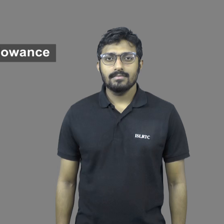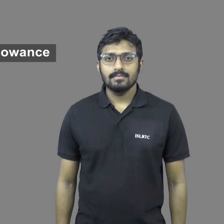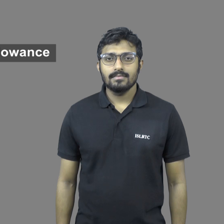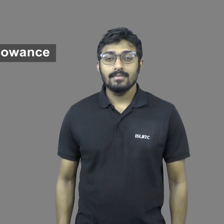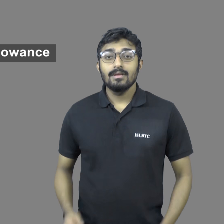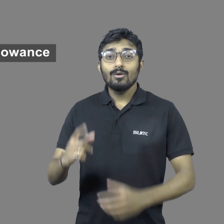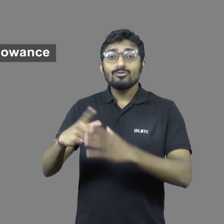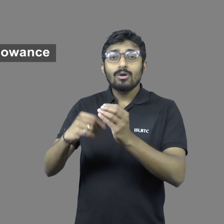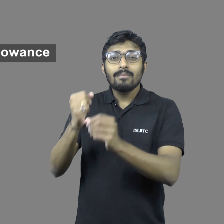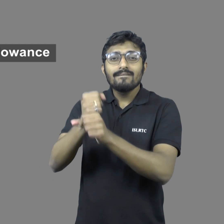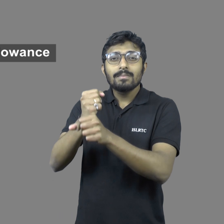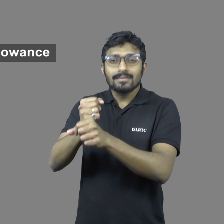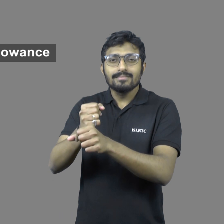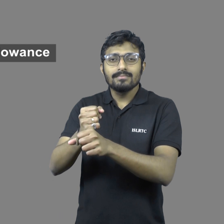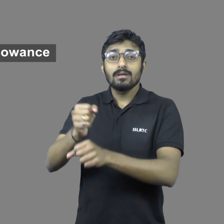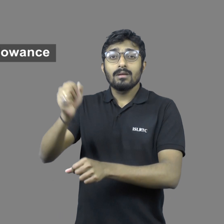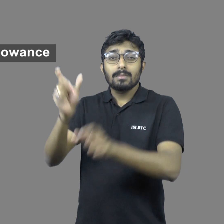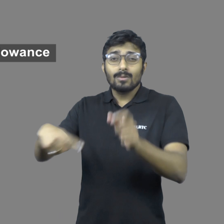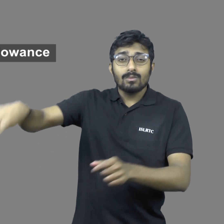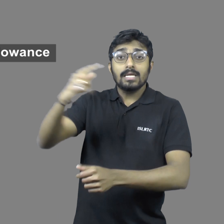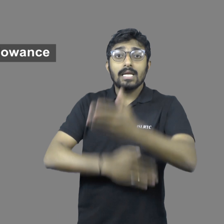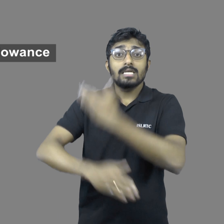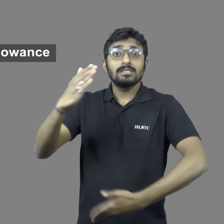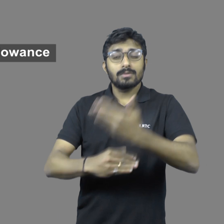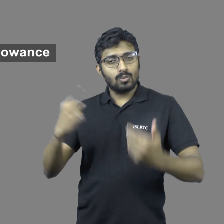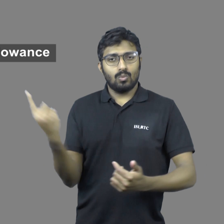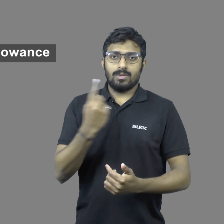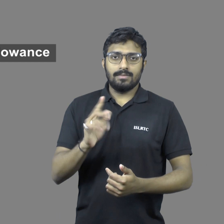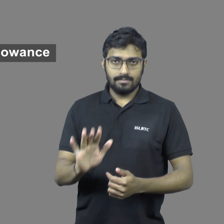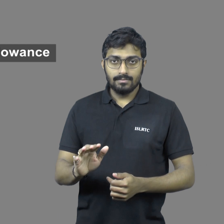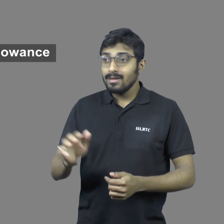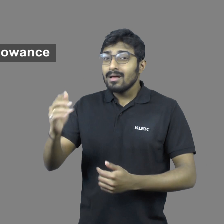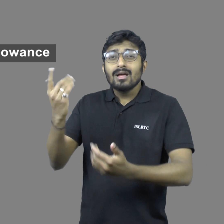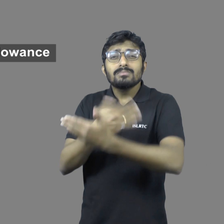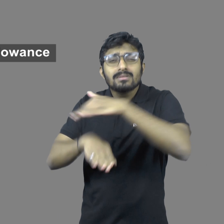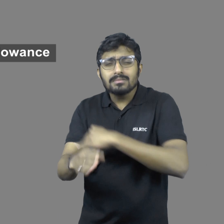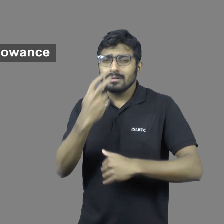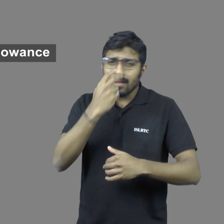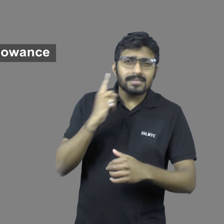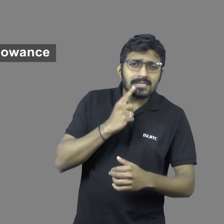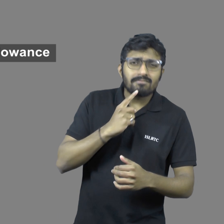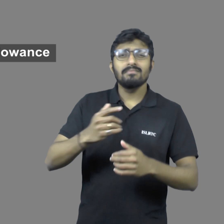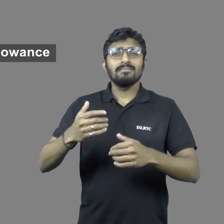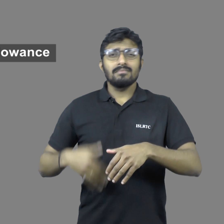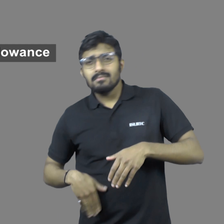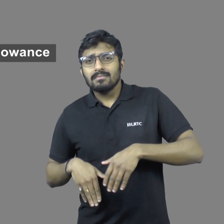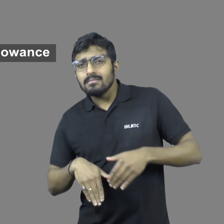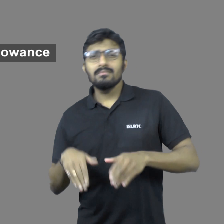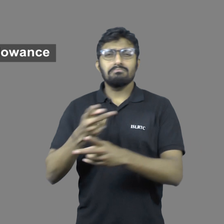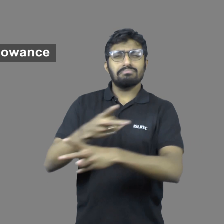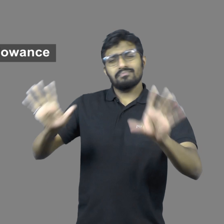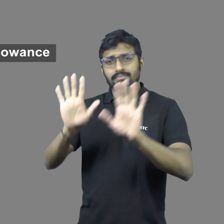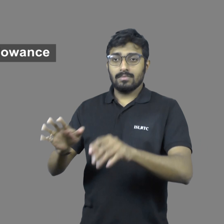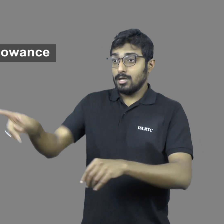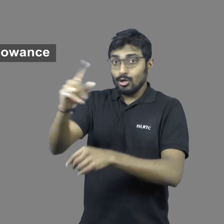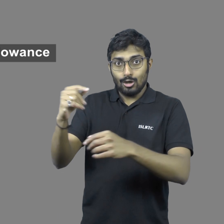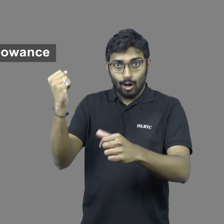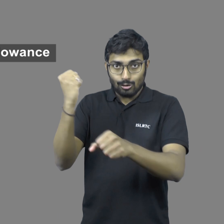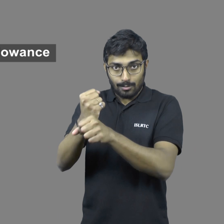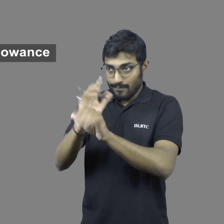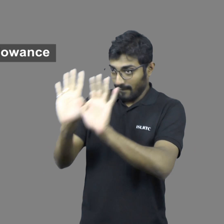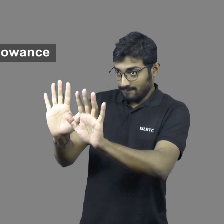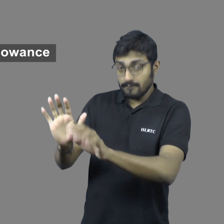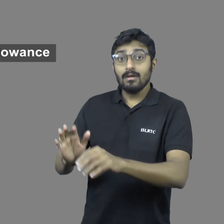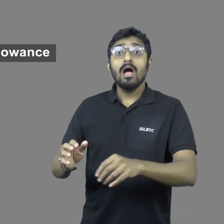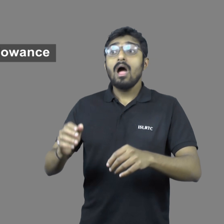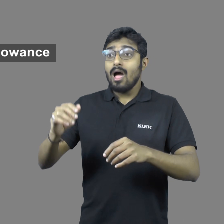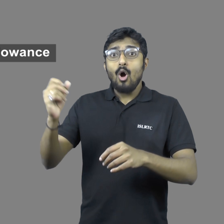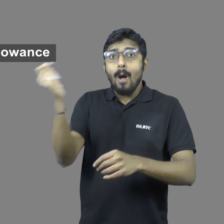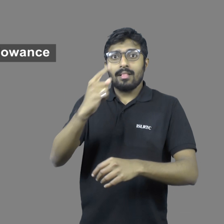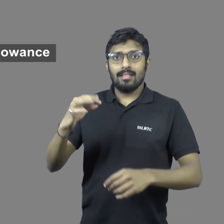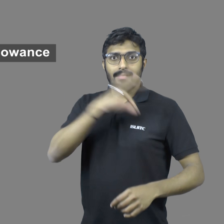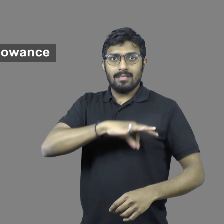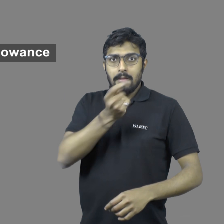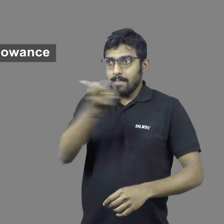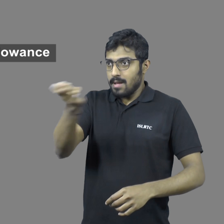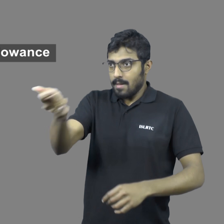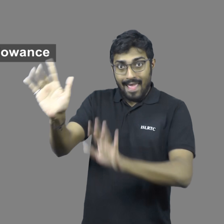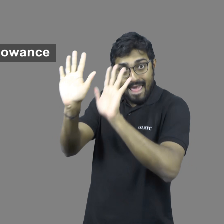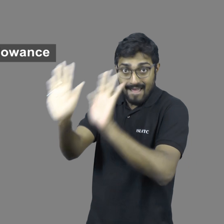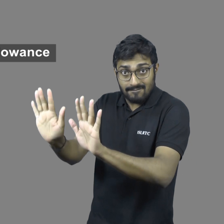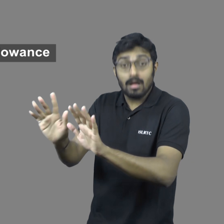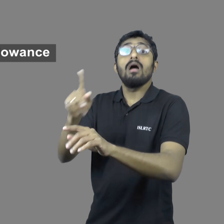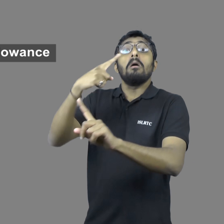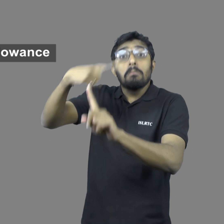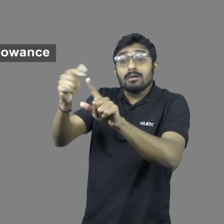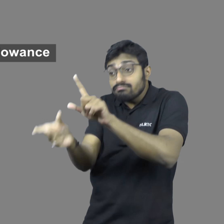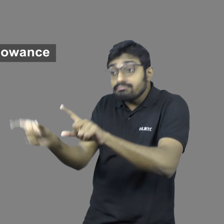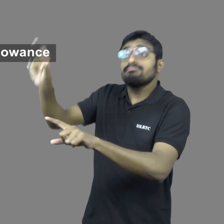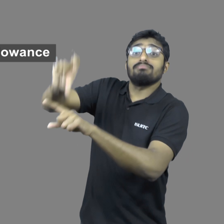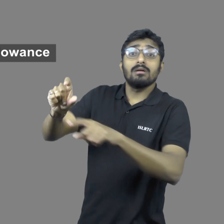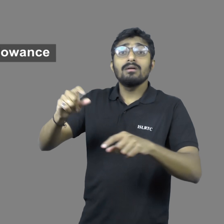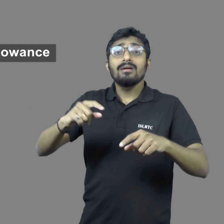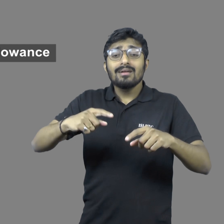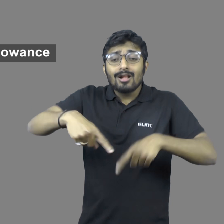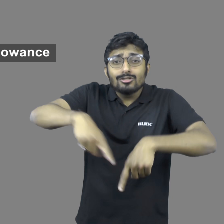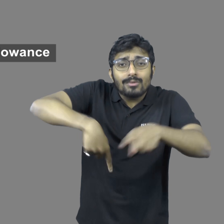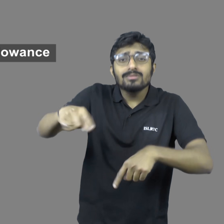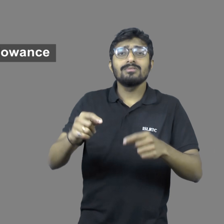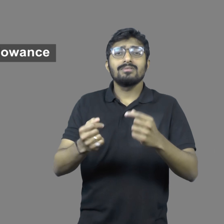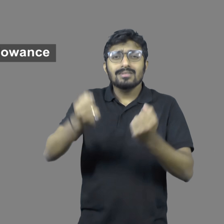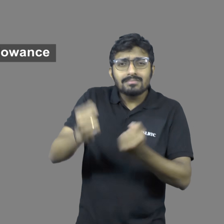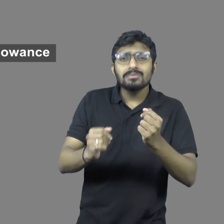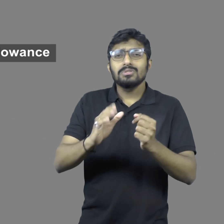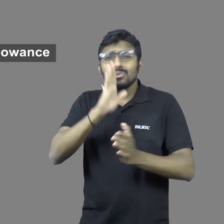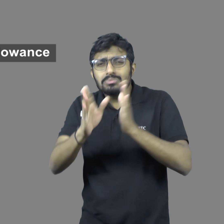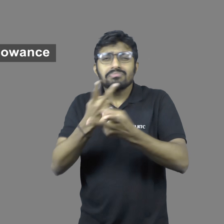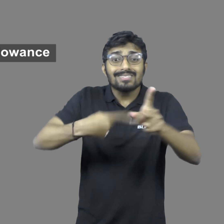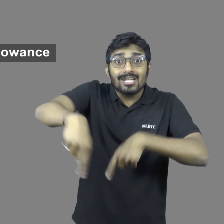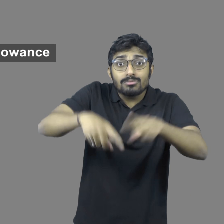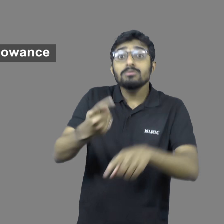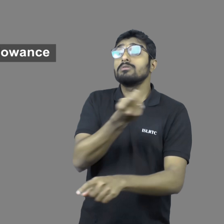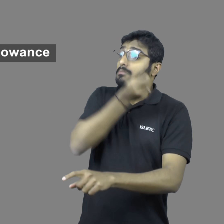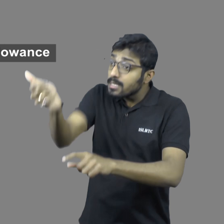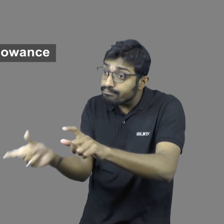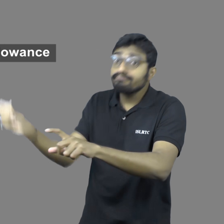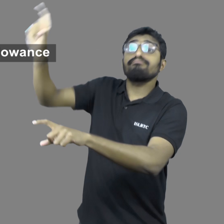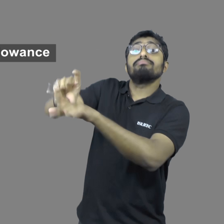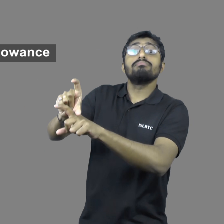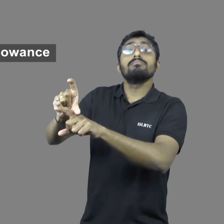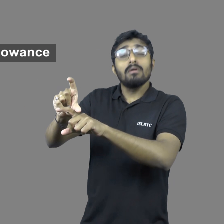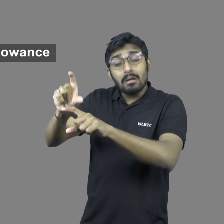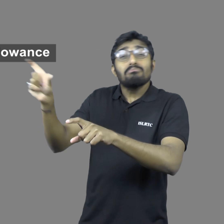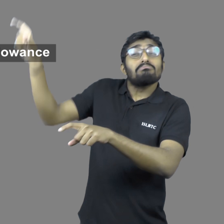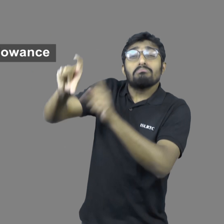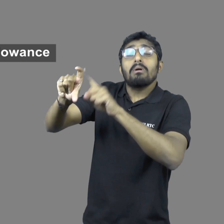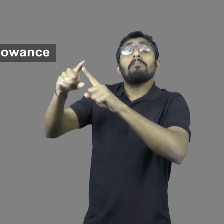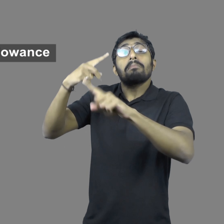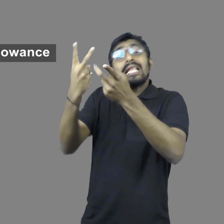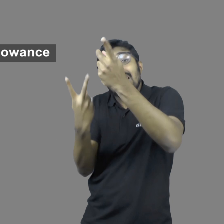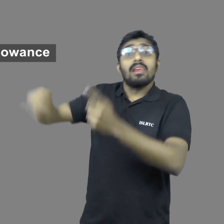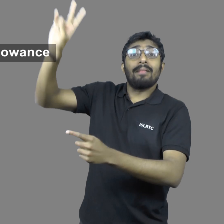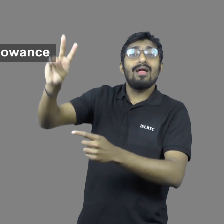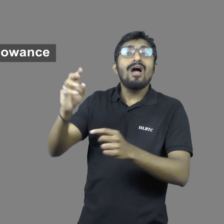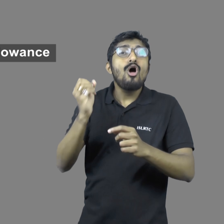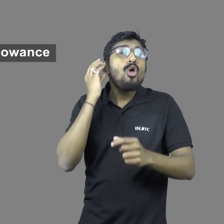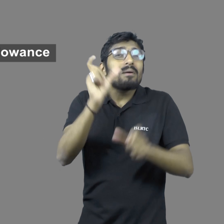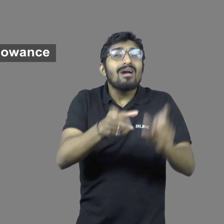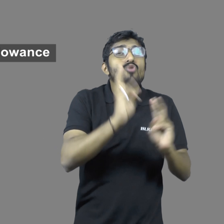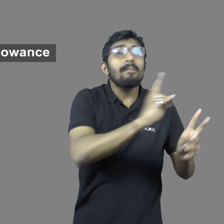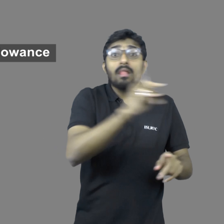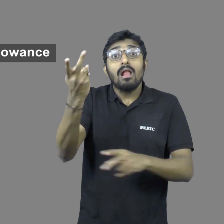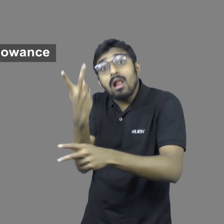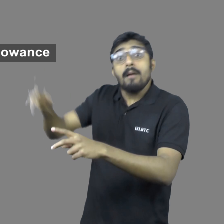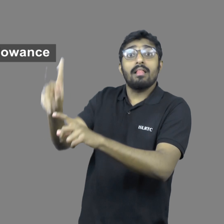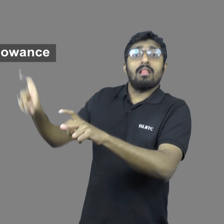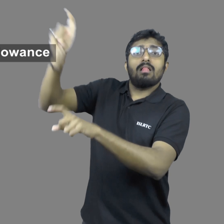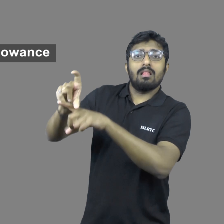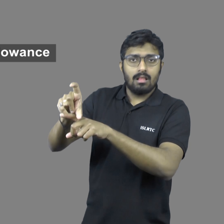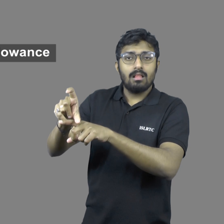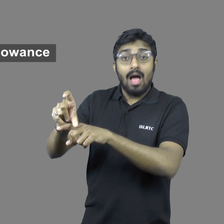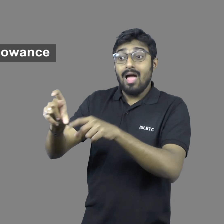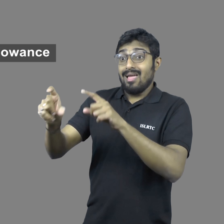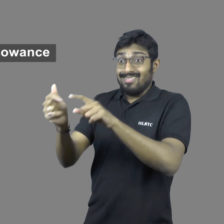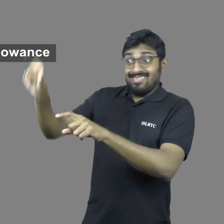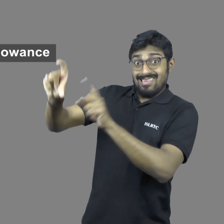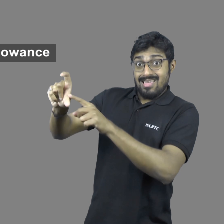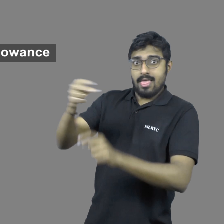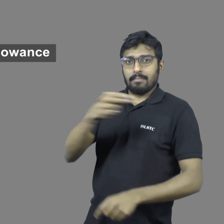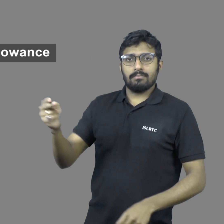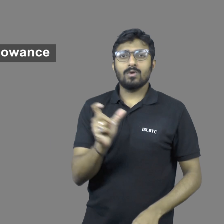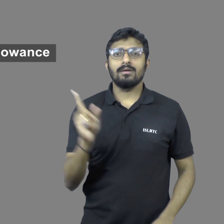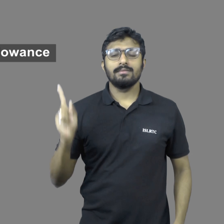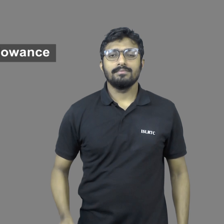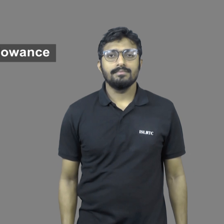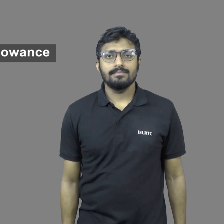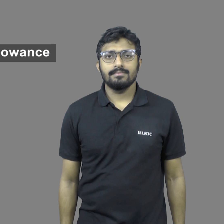Handicapped Allowance